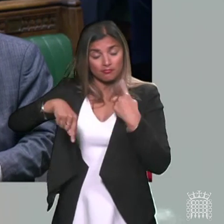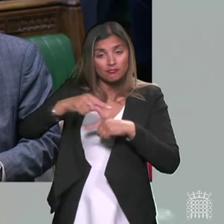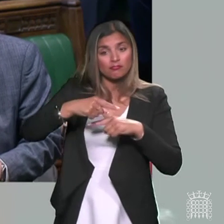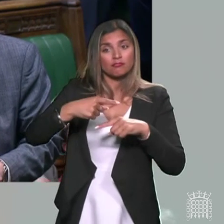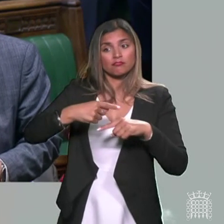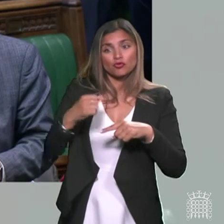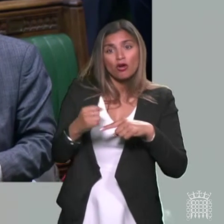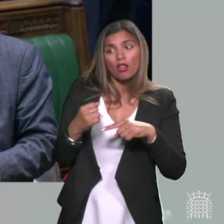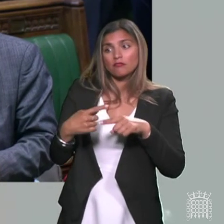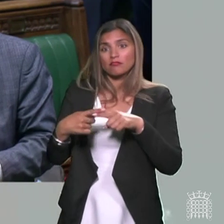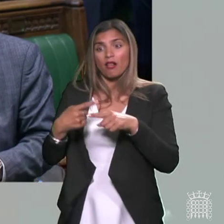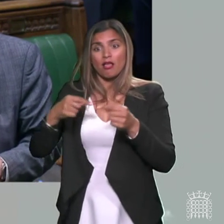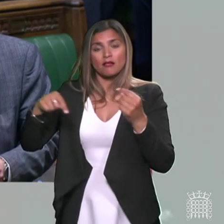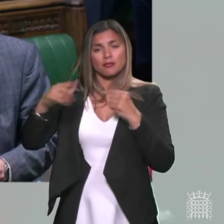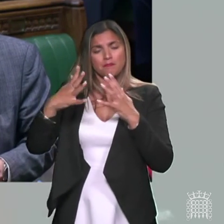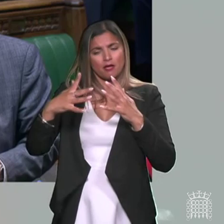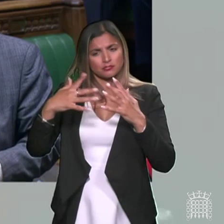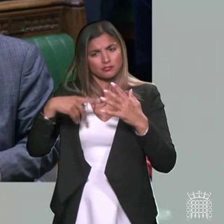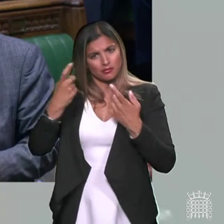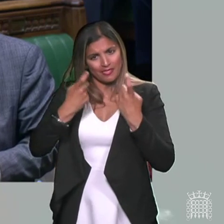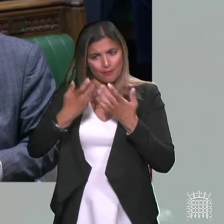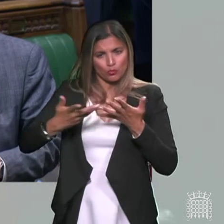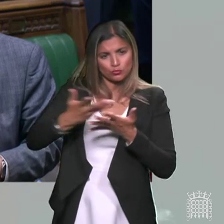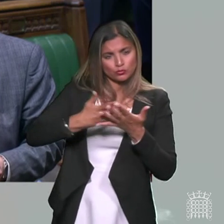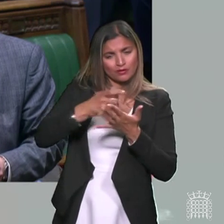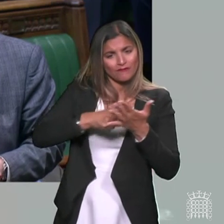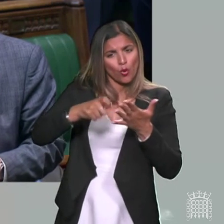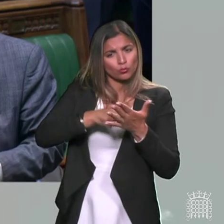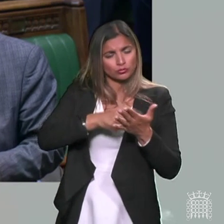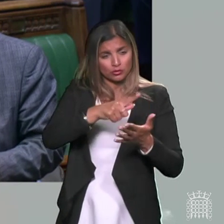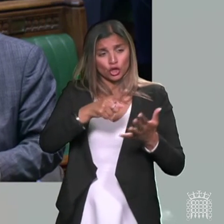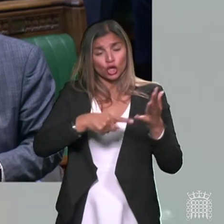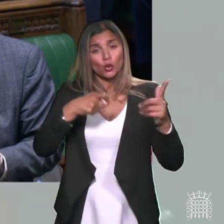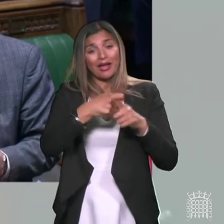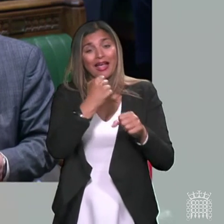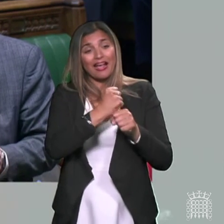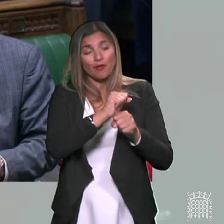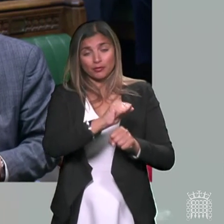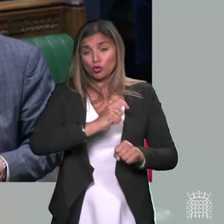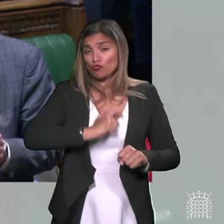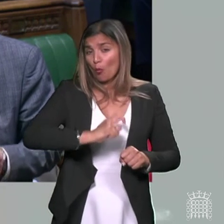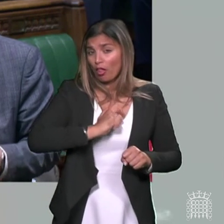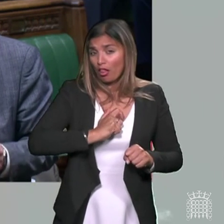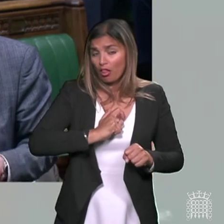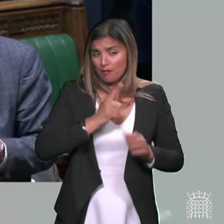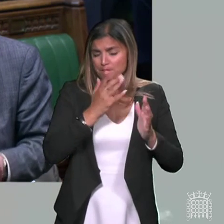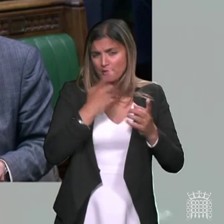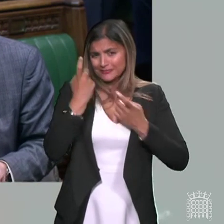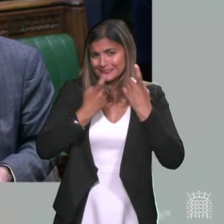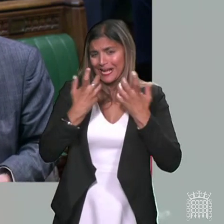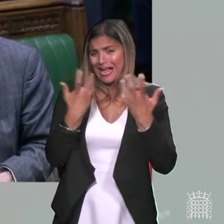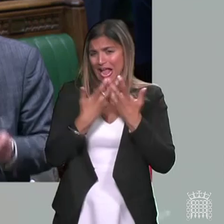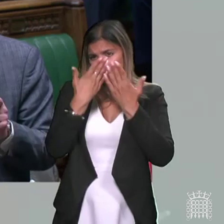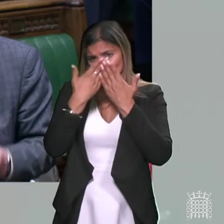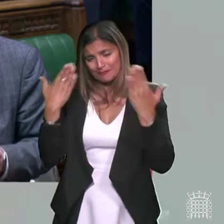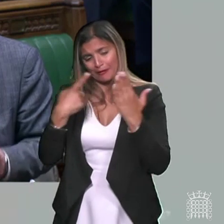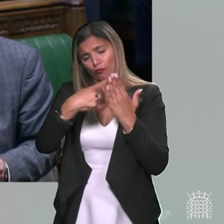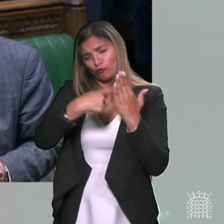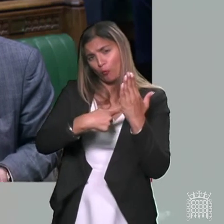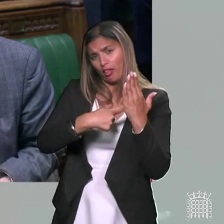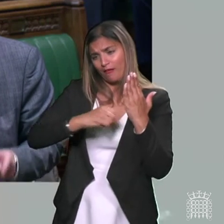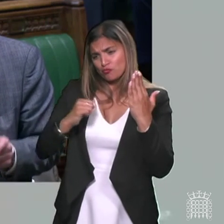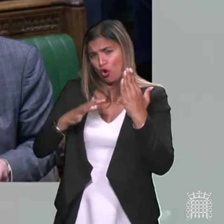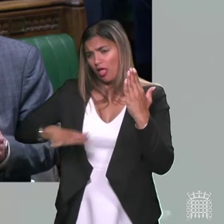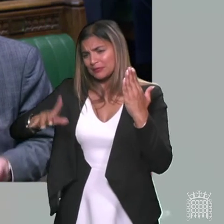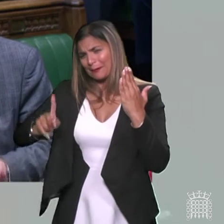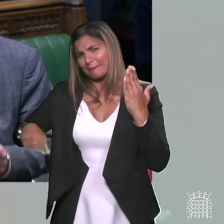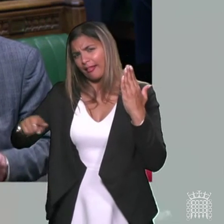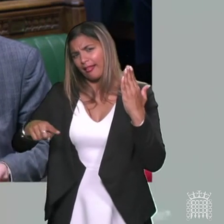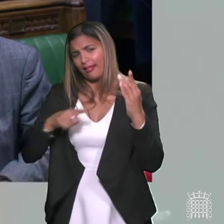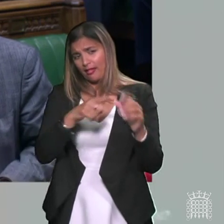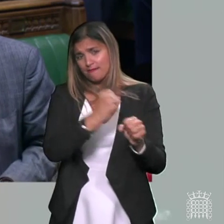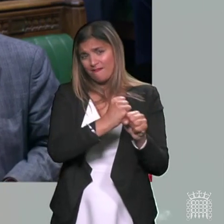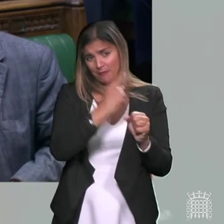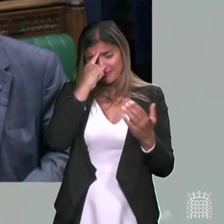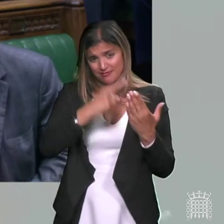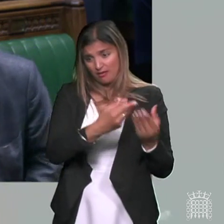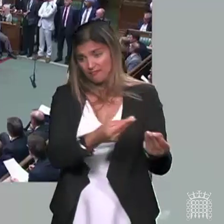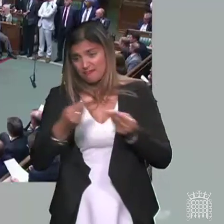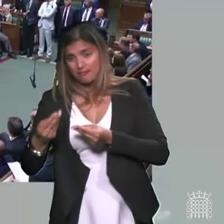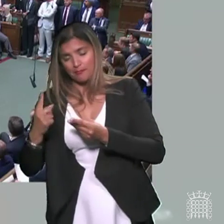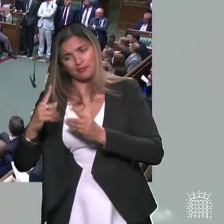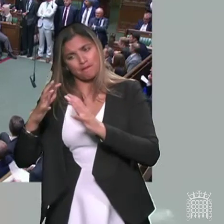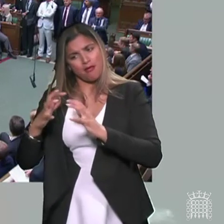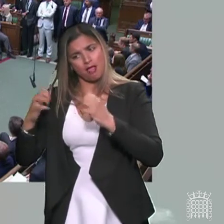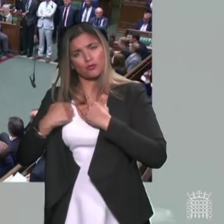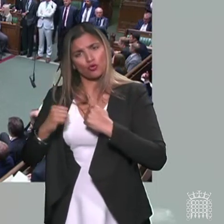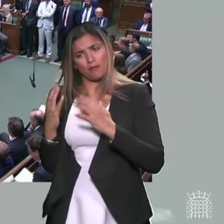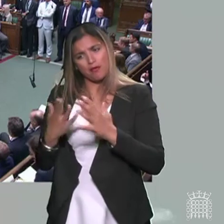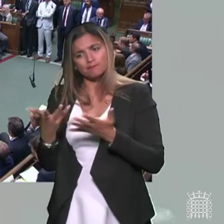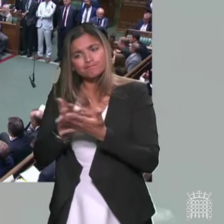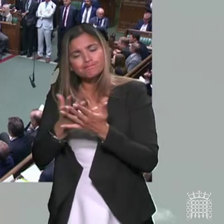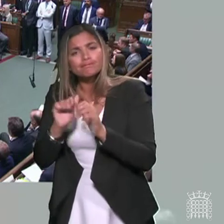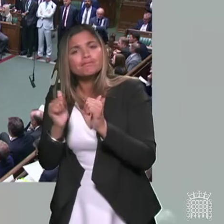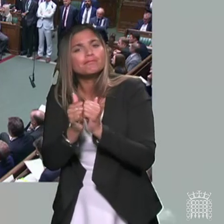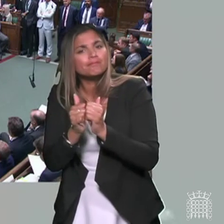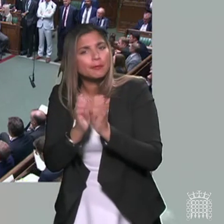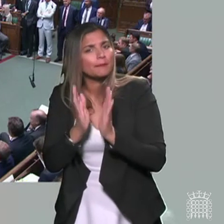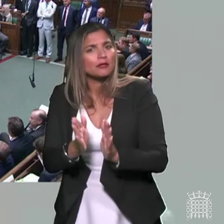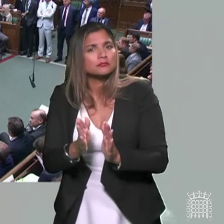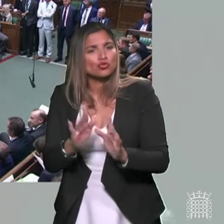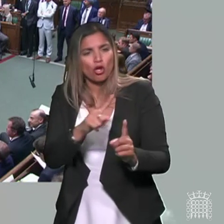Does the Prime Minister think that the role of the UK Government is to decide whether to respect the mandate given by the people of Scotland to their Government and endorsed by their Parliament?